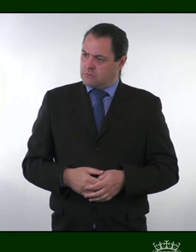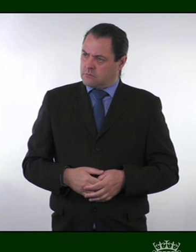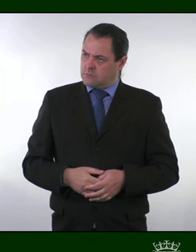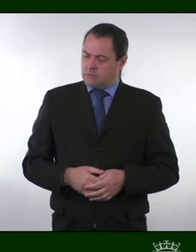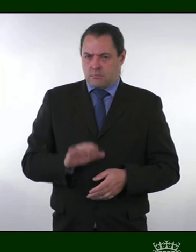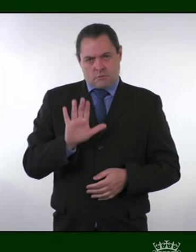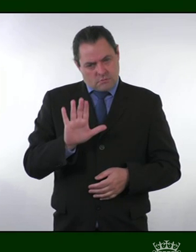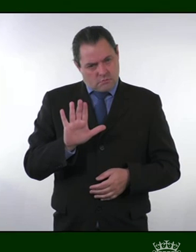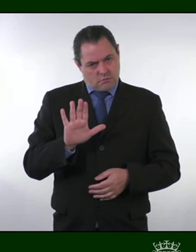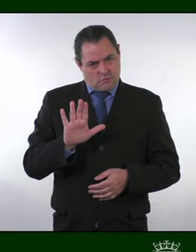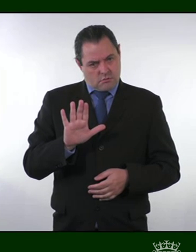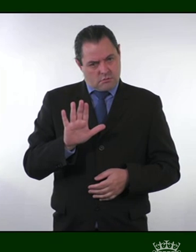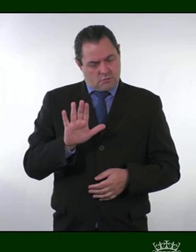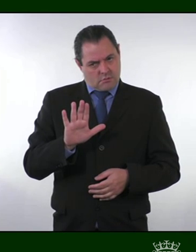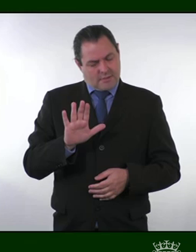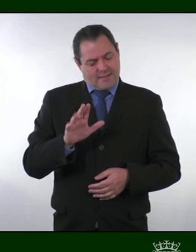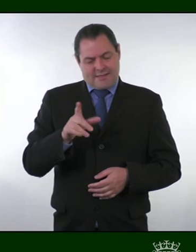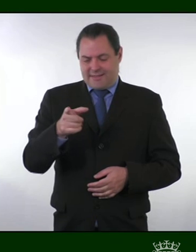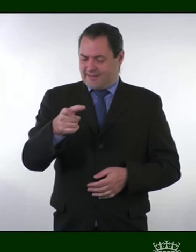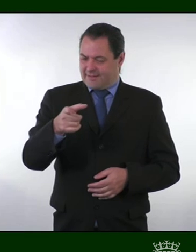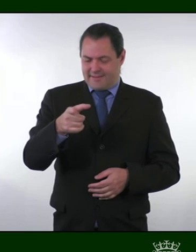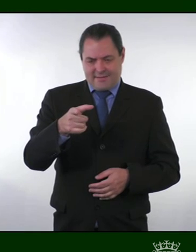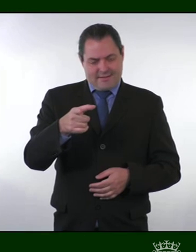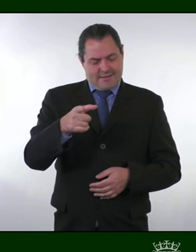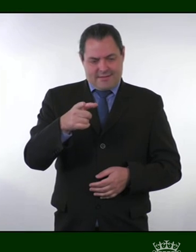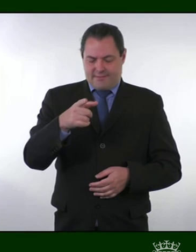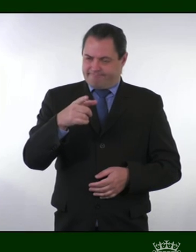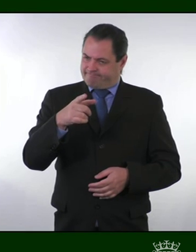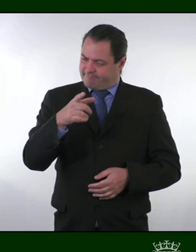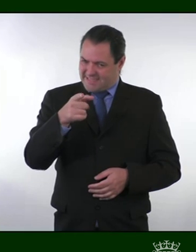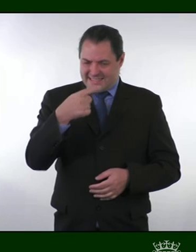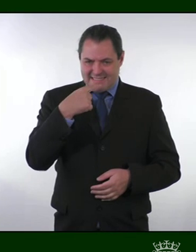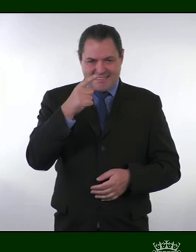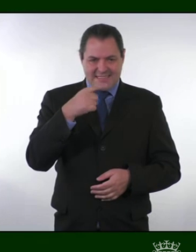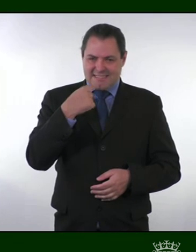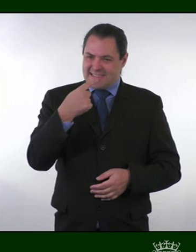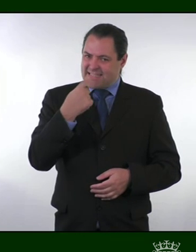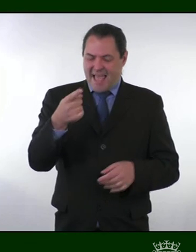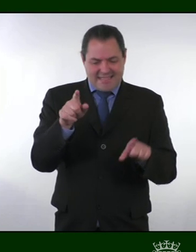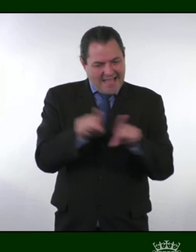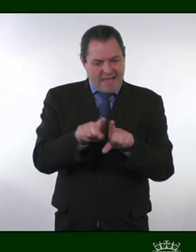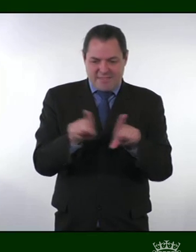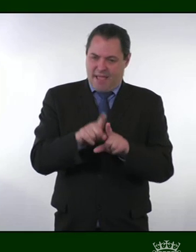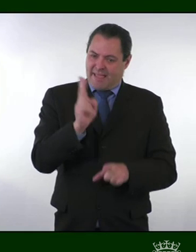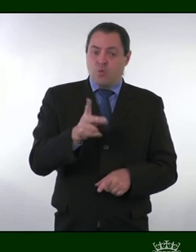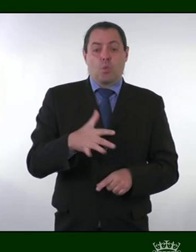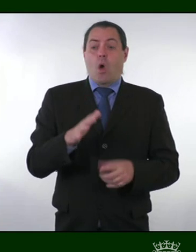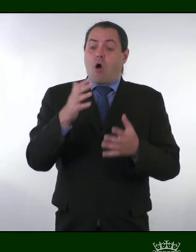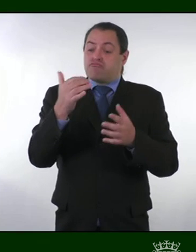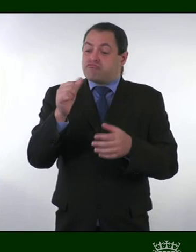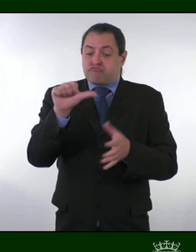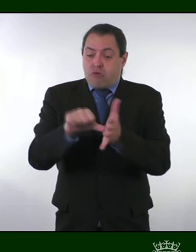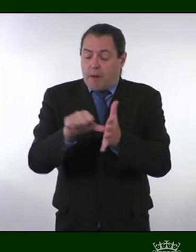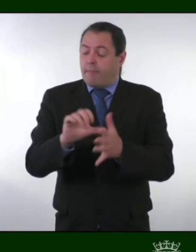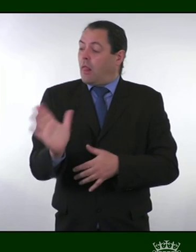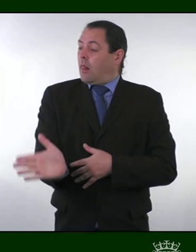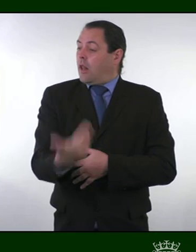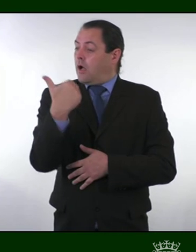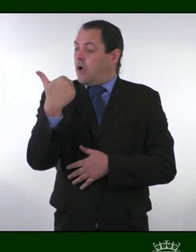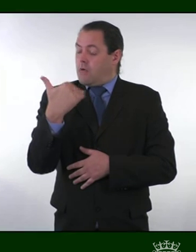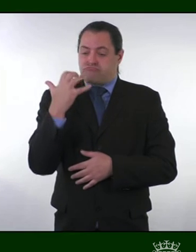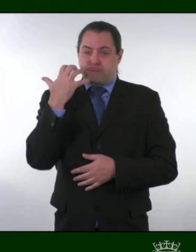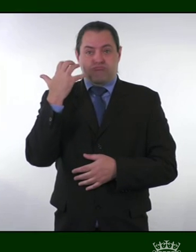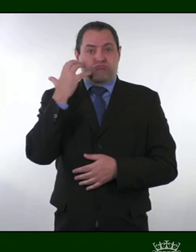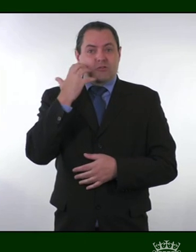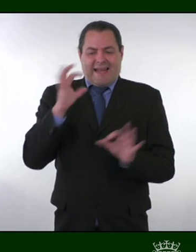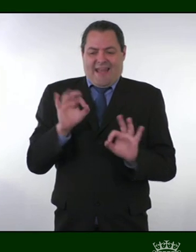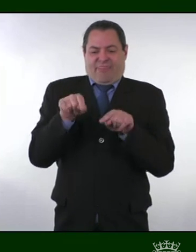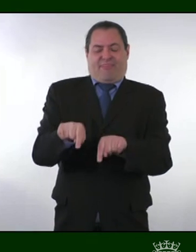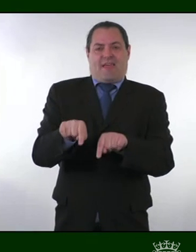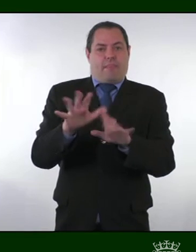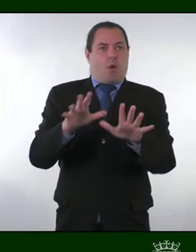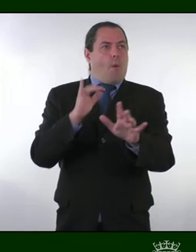It is the same every time: pretend the problem does not exist, brush away scrutiny, make the wrong decision, then blame somebody else.